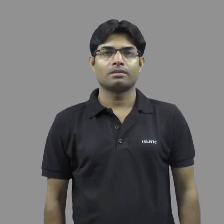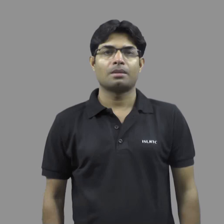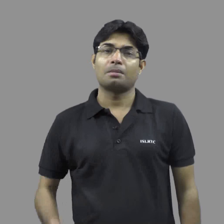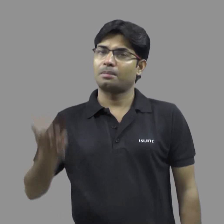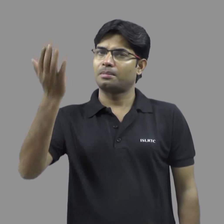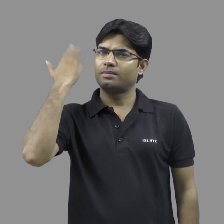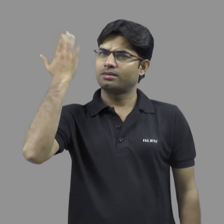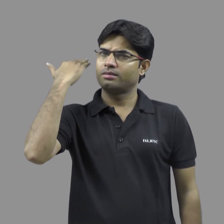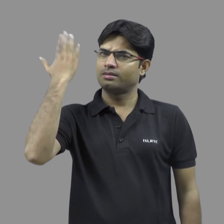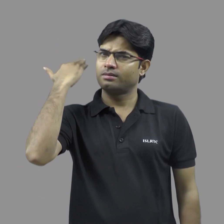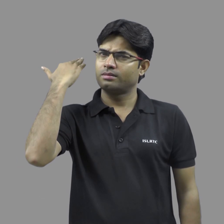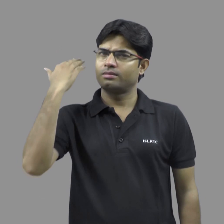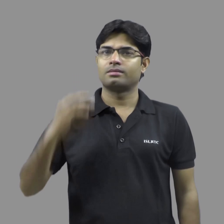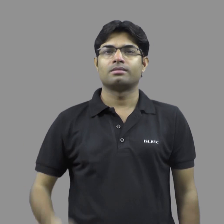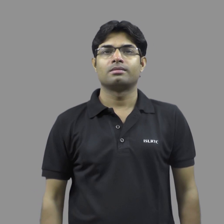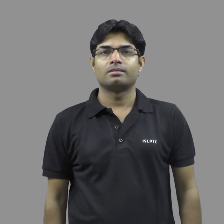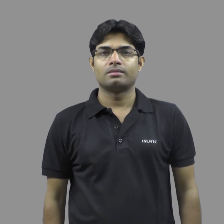Past